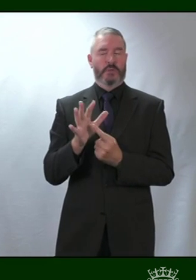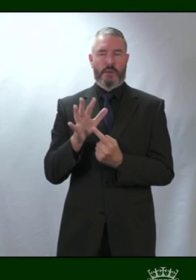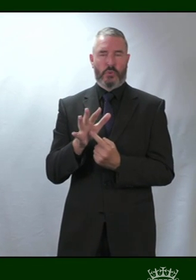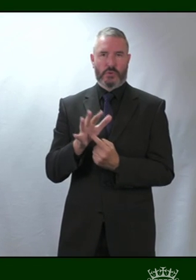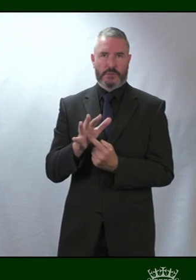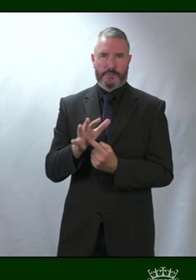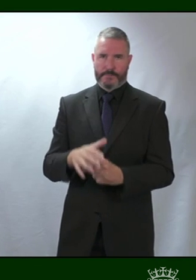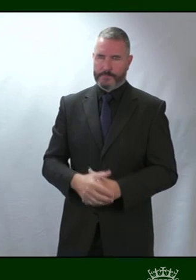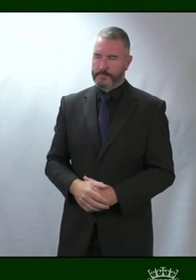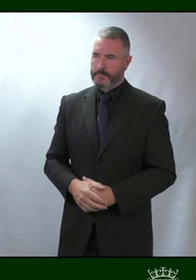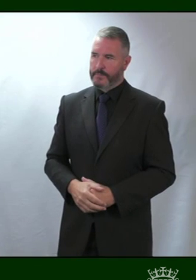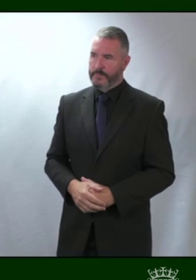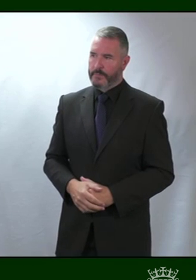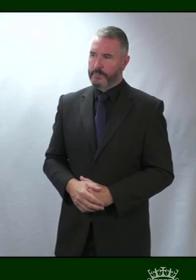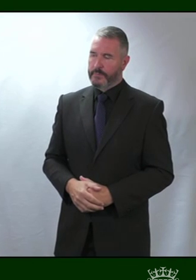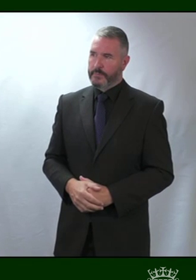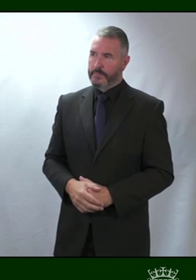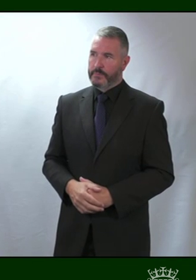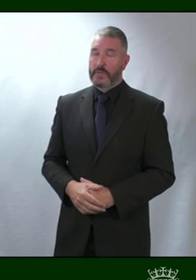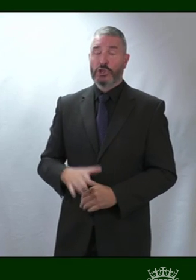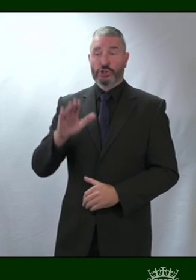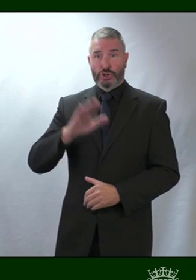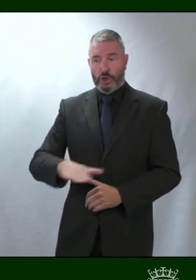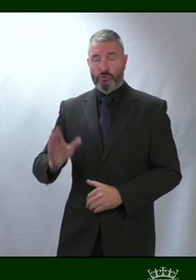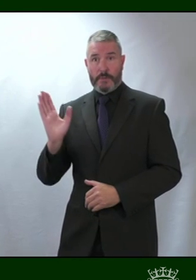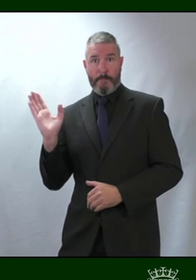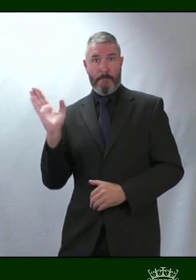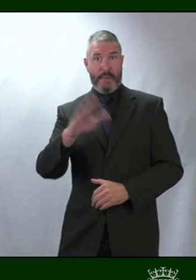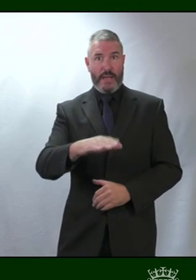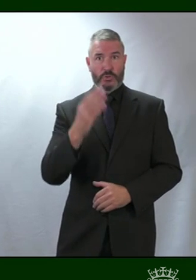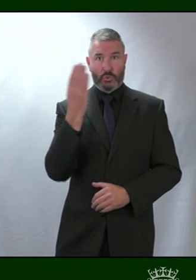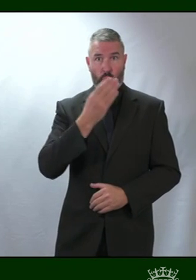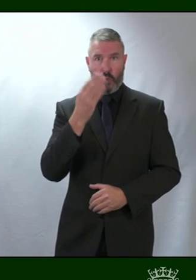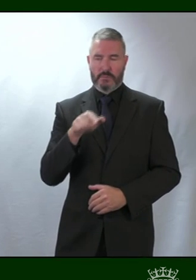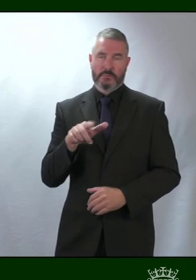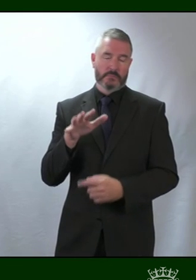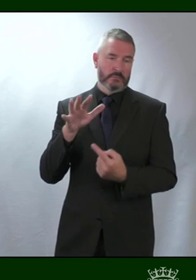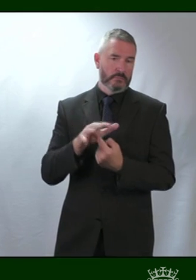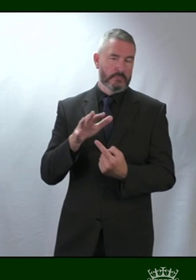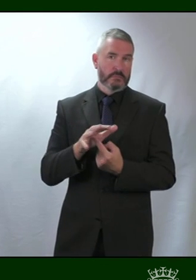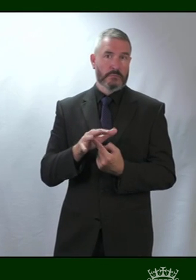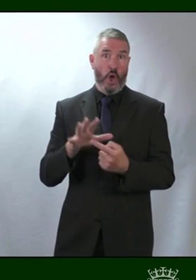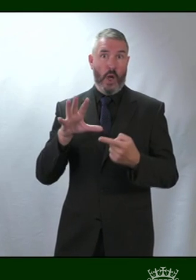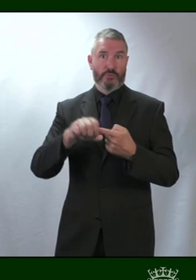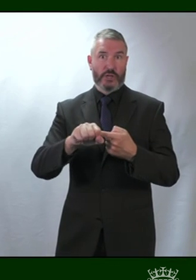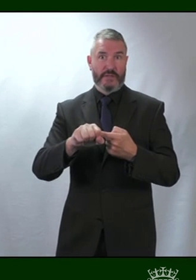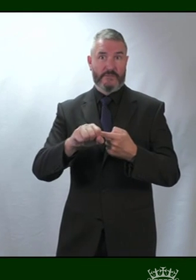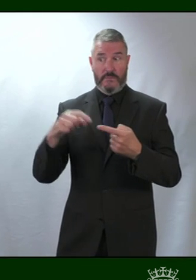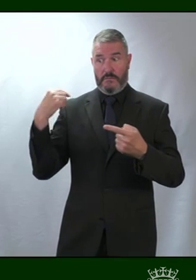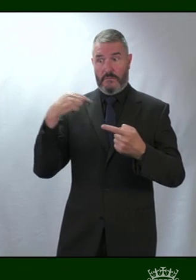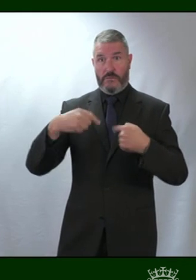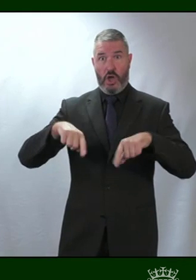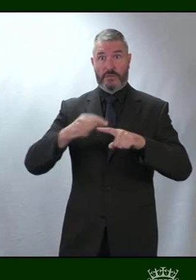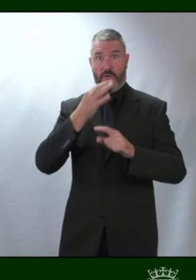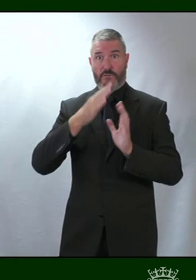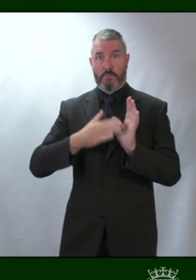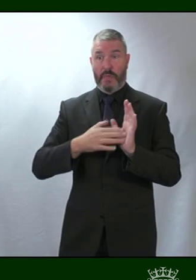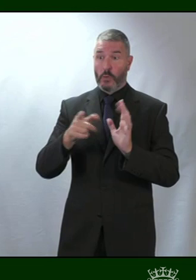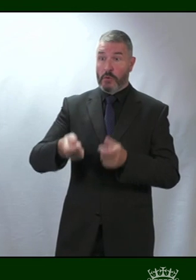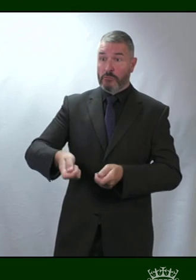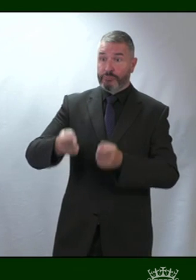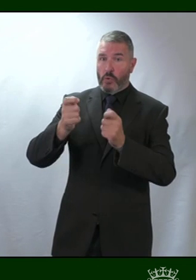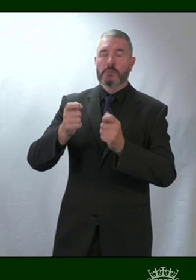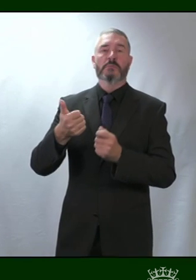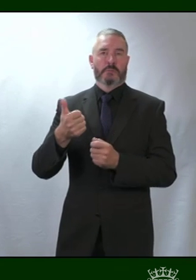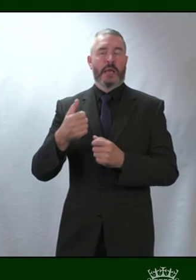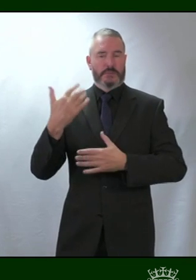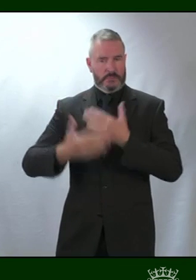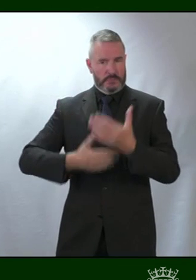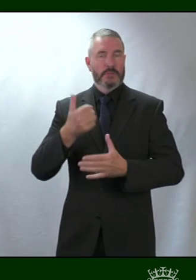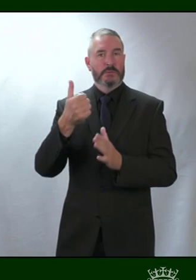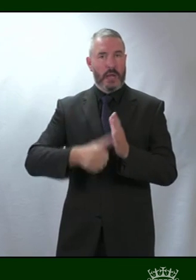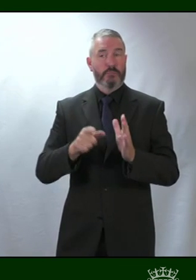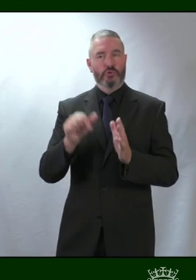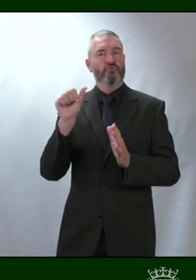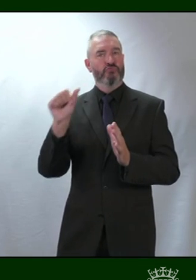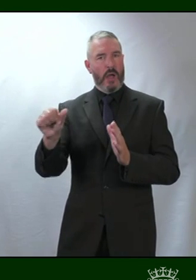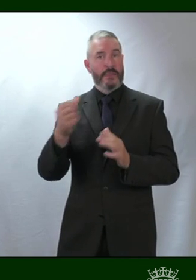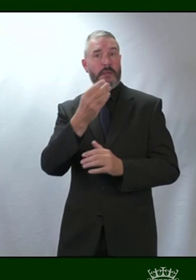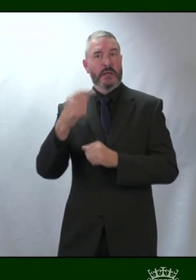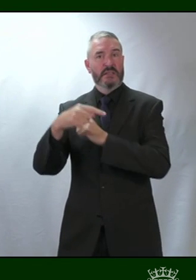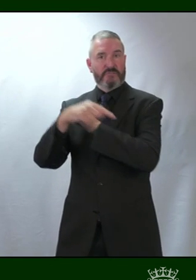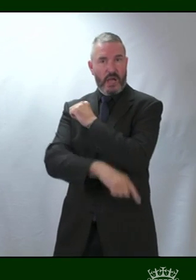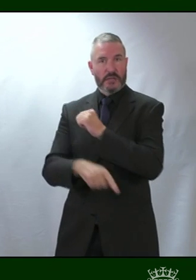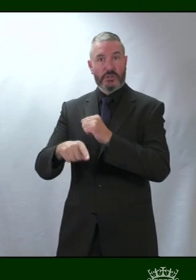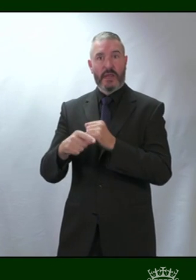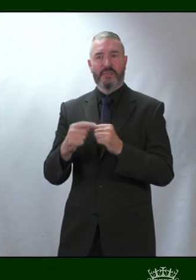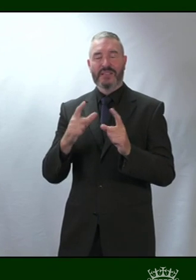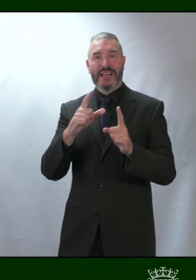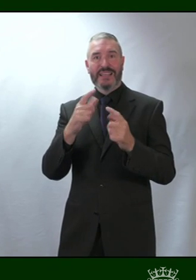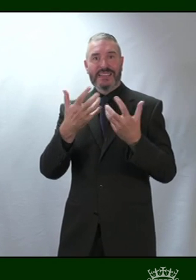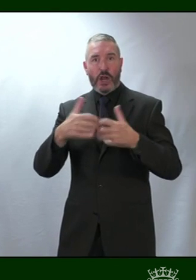Getting kids back into school has been the most important objective that we have had over the last few months, and I am glad that it has got under way, but she is right in what she says about the digital divide.